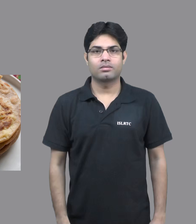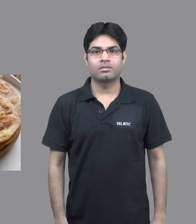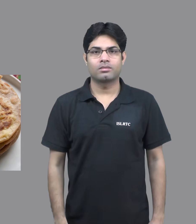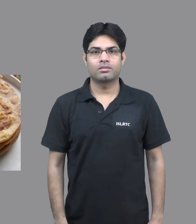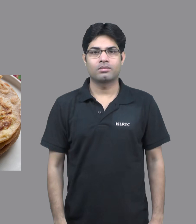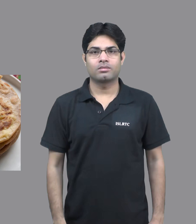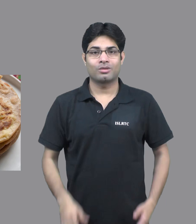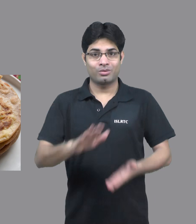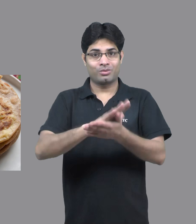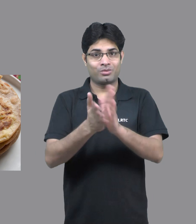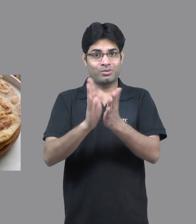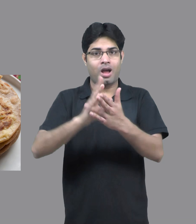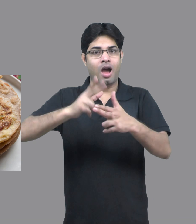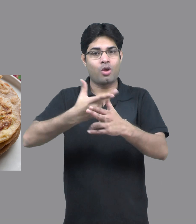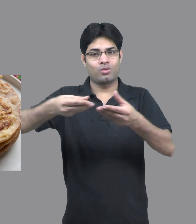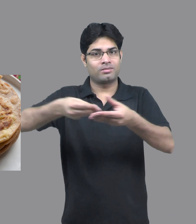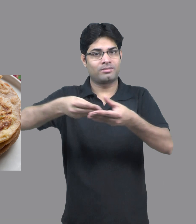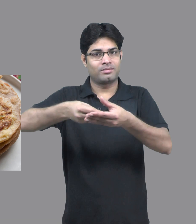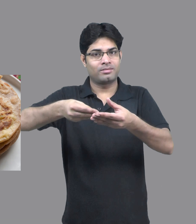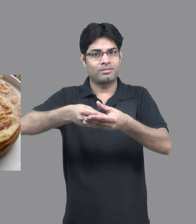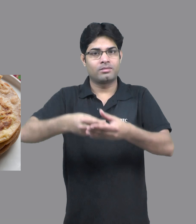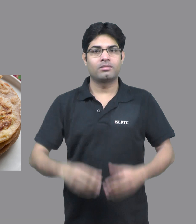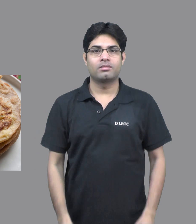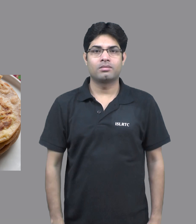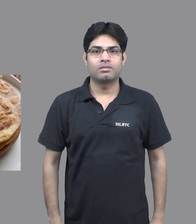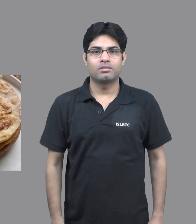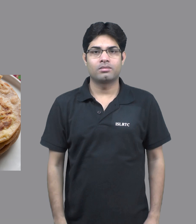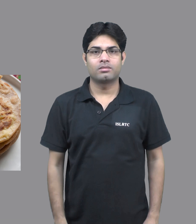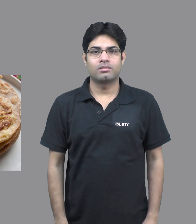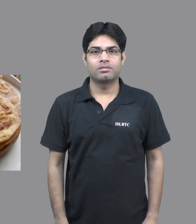Paratha (Aloo)